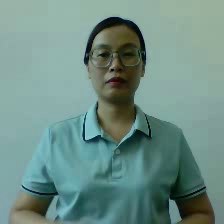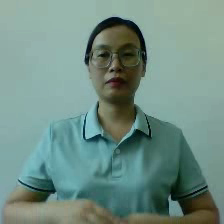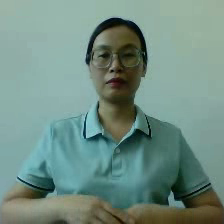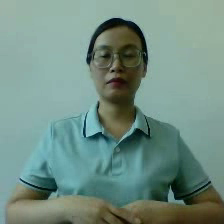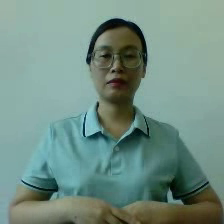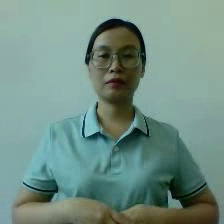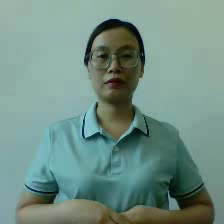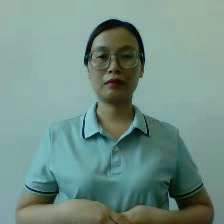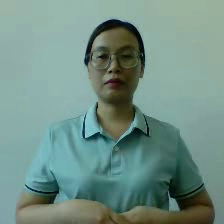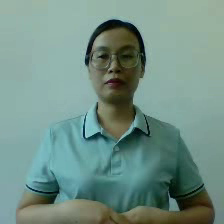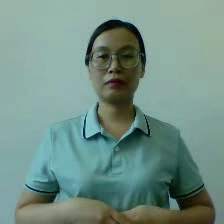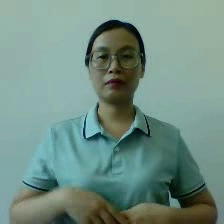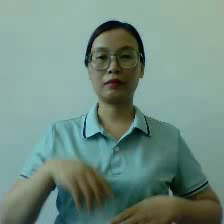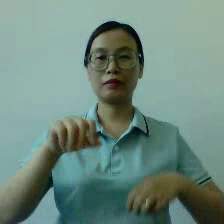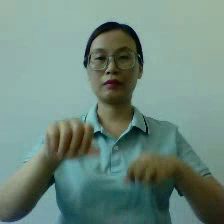Xe đạp